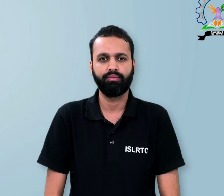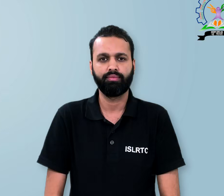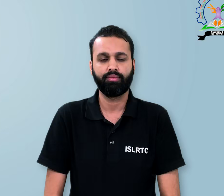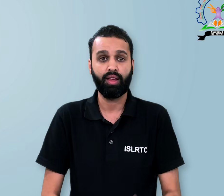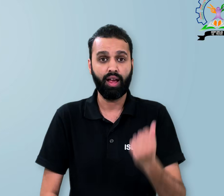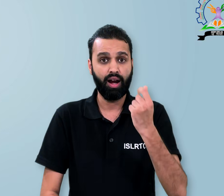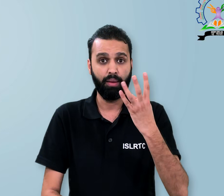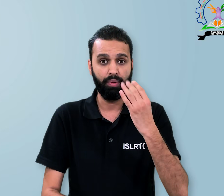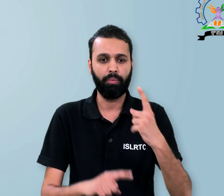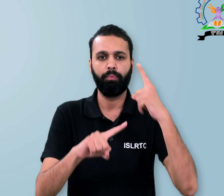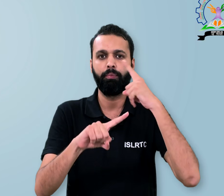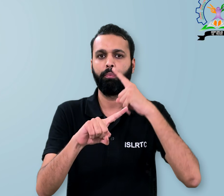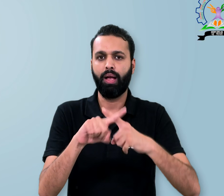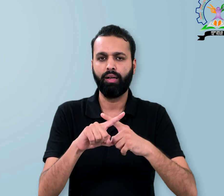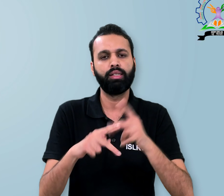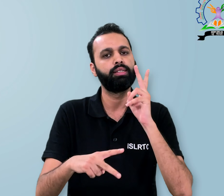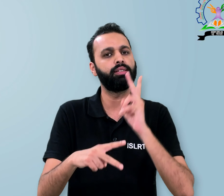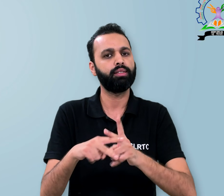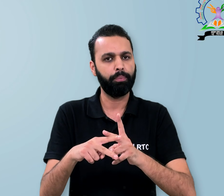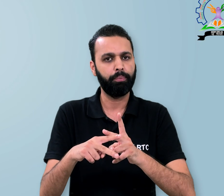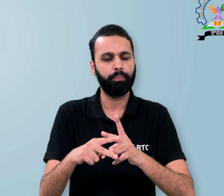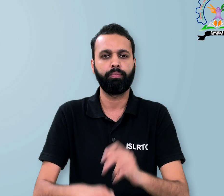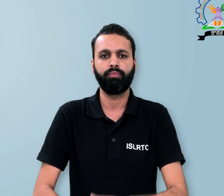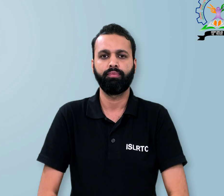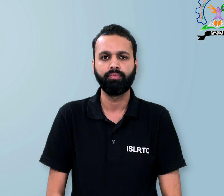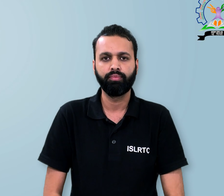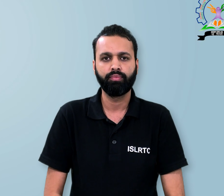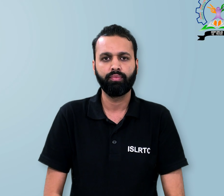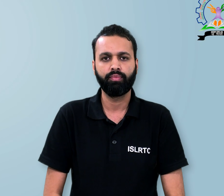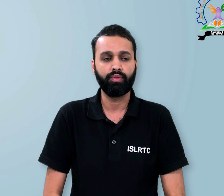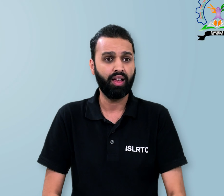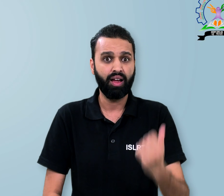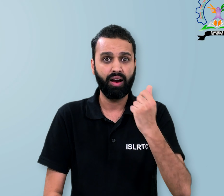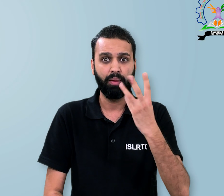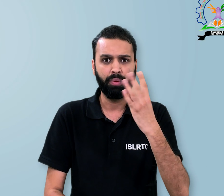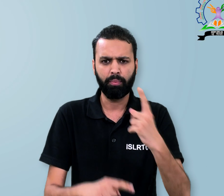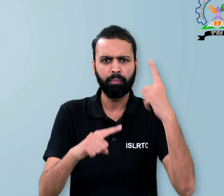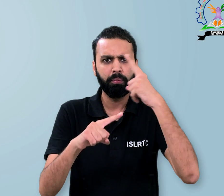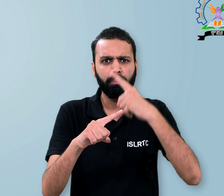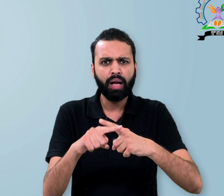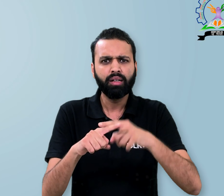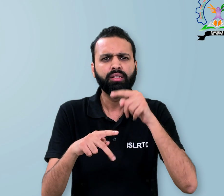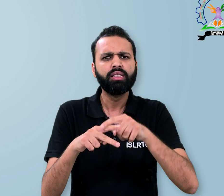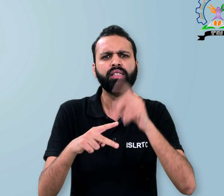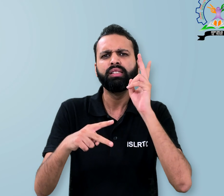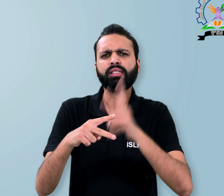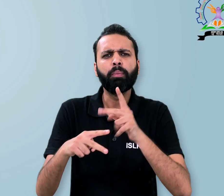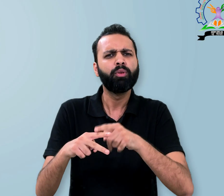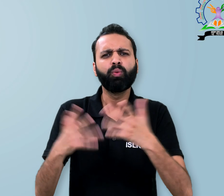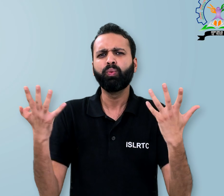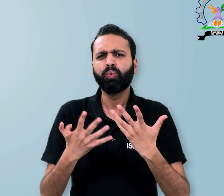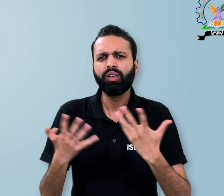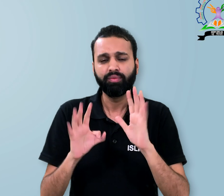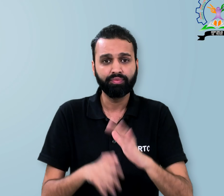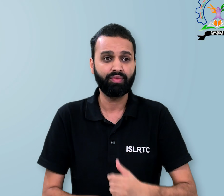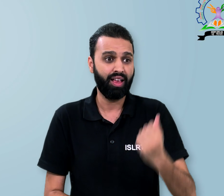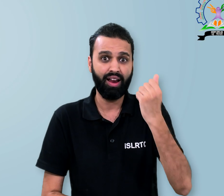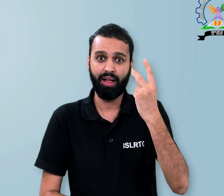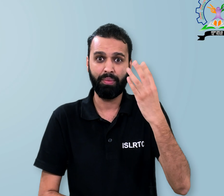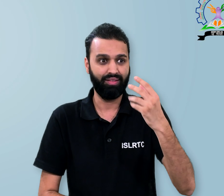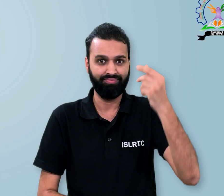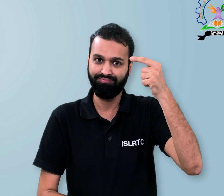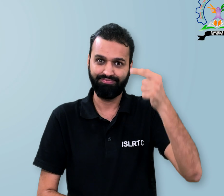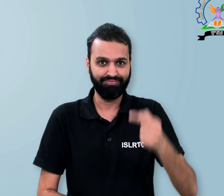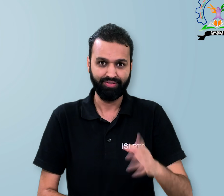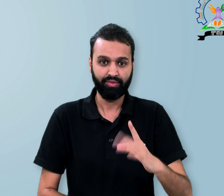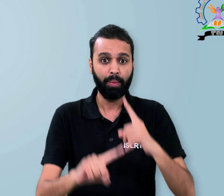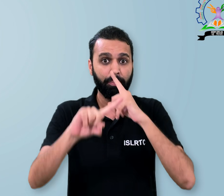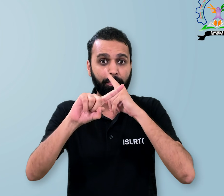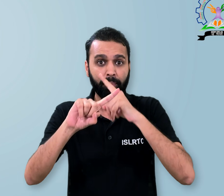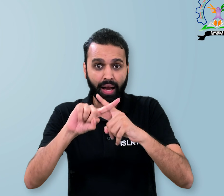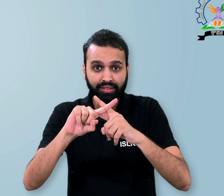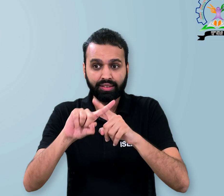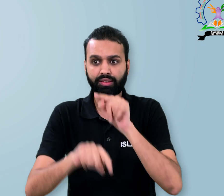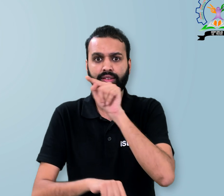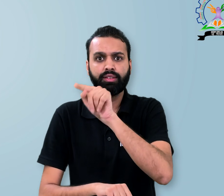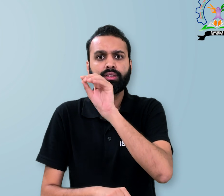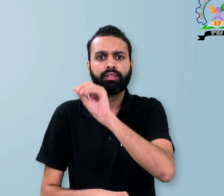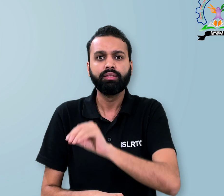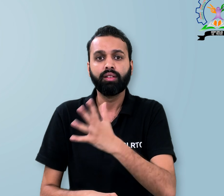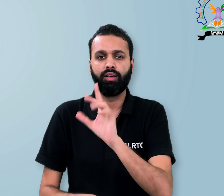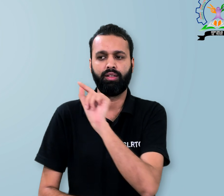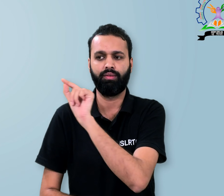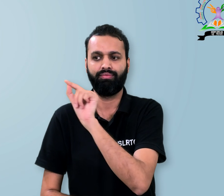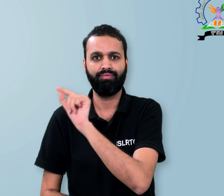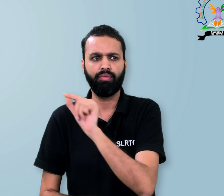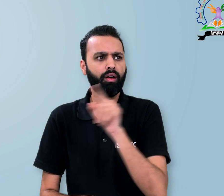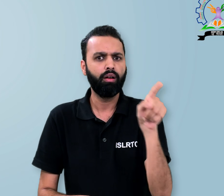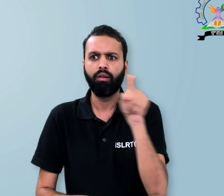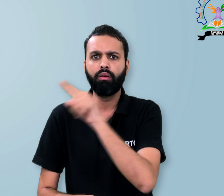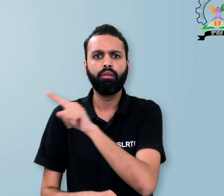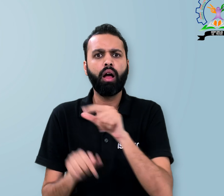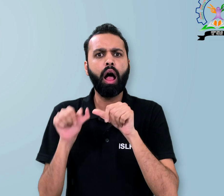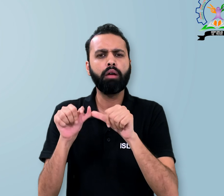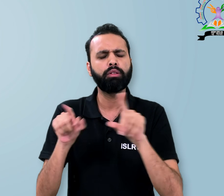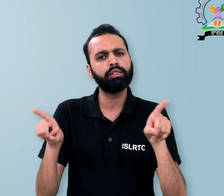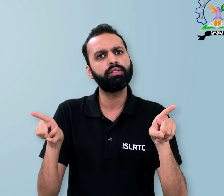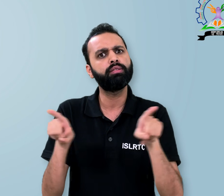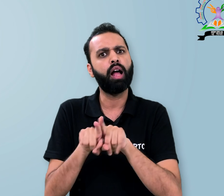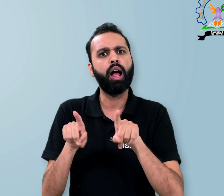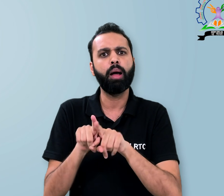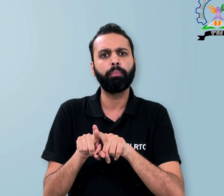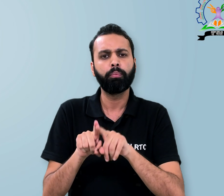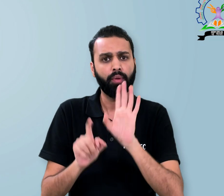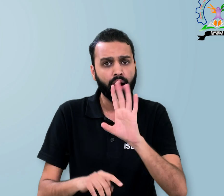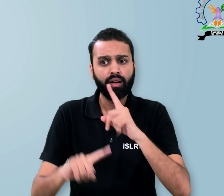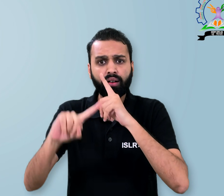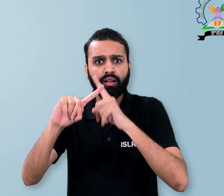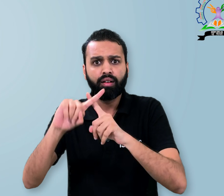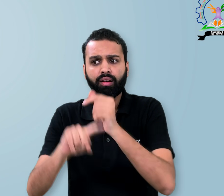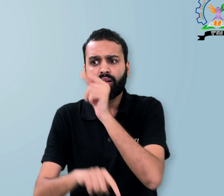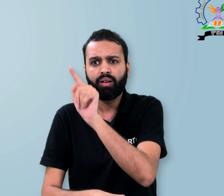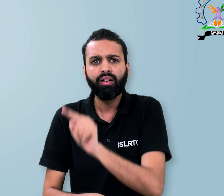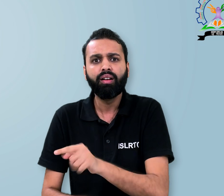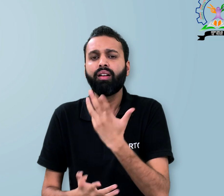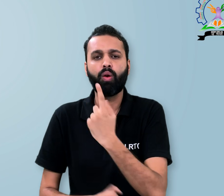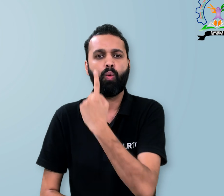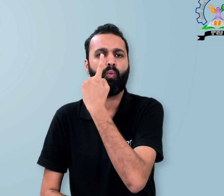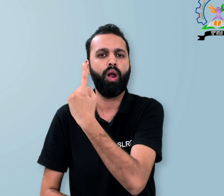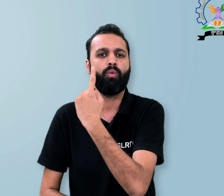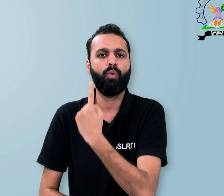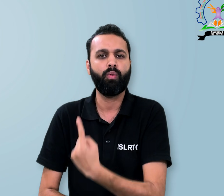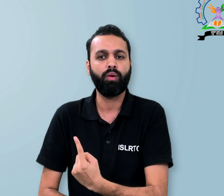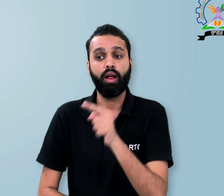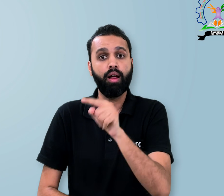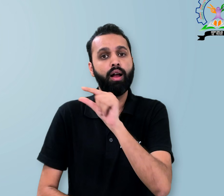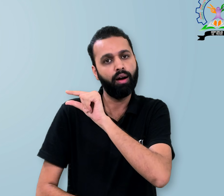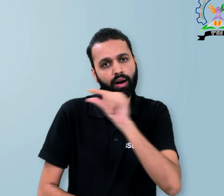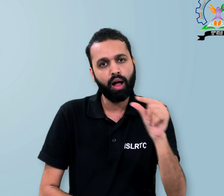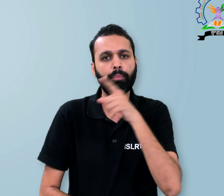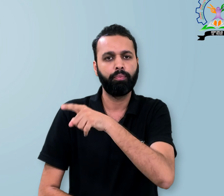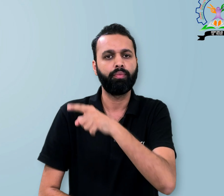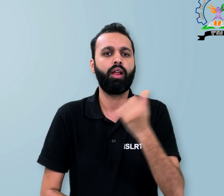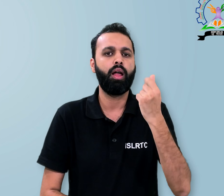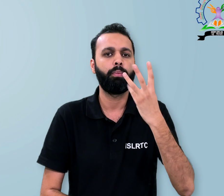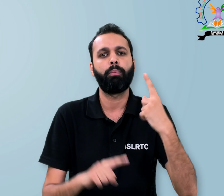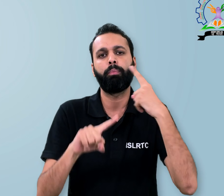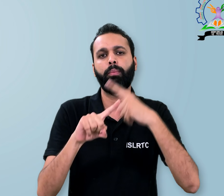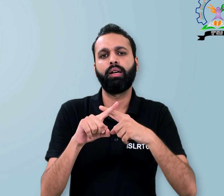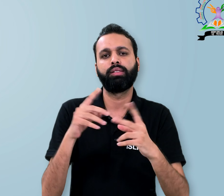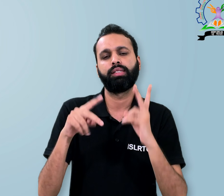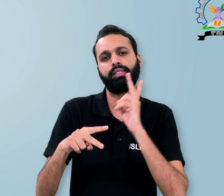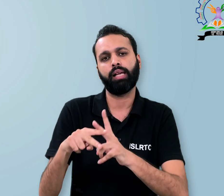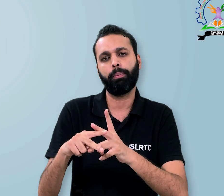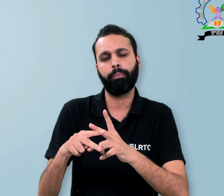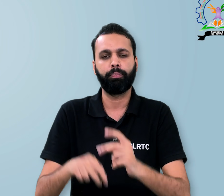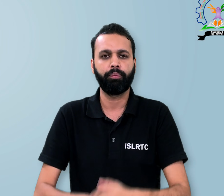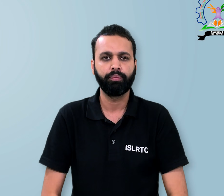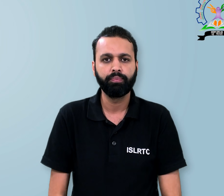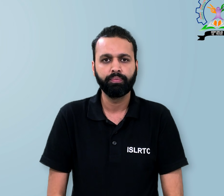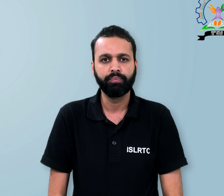Multiplicative Identity Multiplicative Identity is the number that, when multiplied by any number, leaves the original number unchanged. In mathematics, the multiplicative identity is 1.